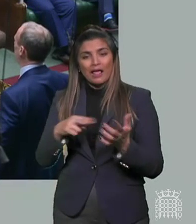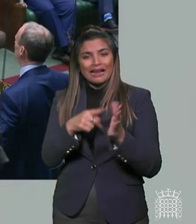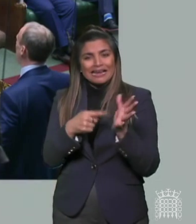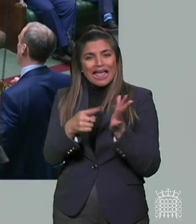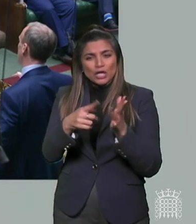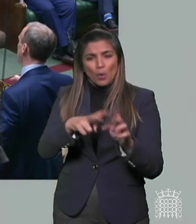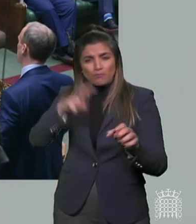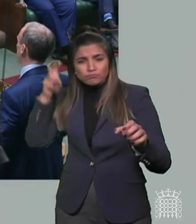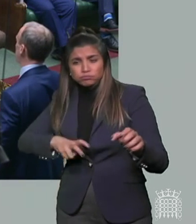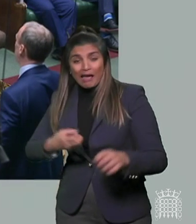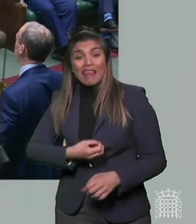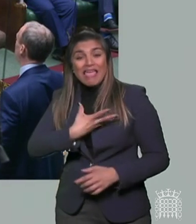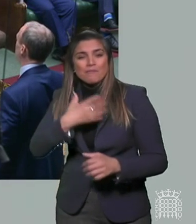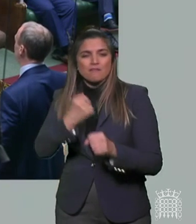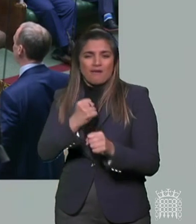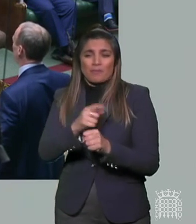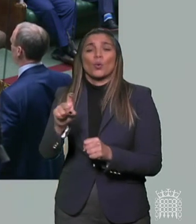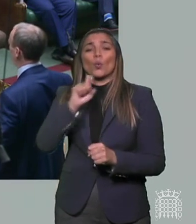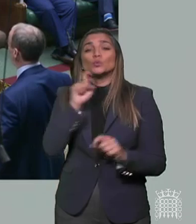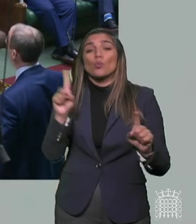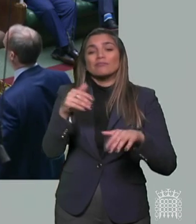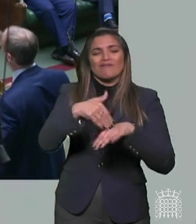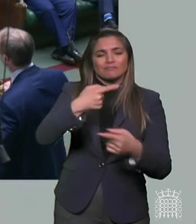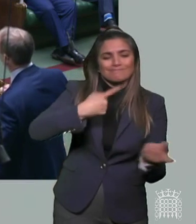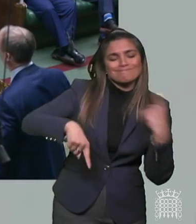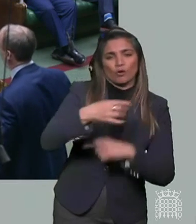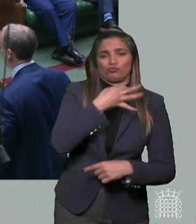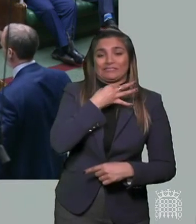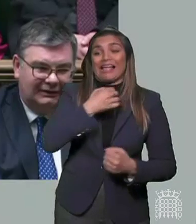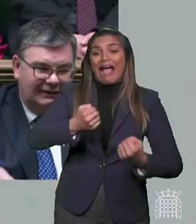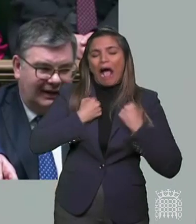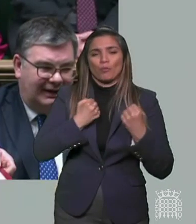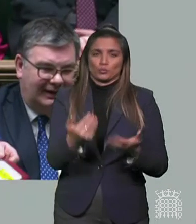A Labour Government would put at risk our security. We are doing everything that we can to protect it.